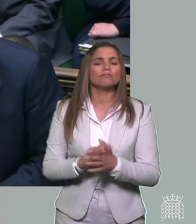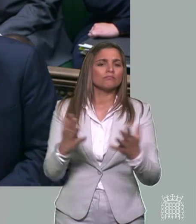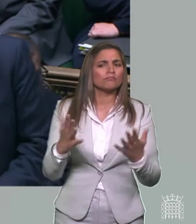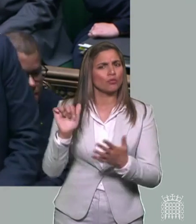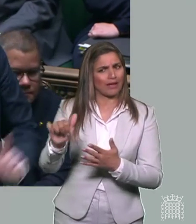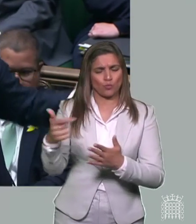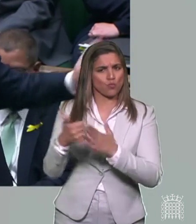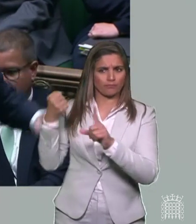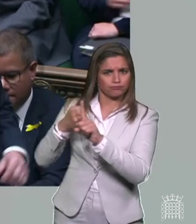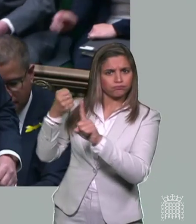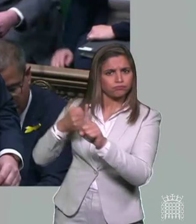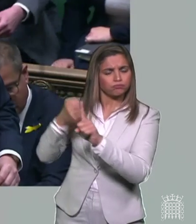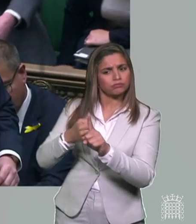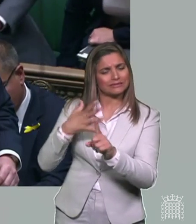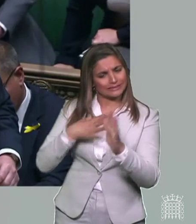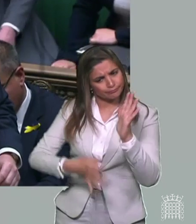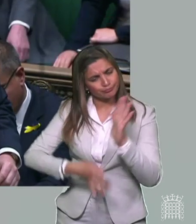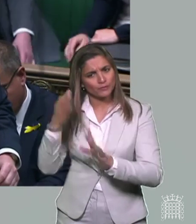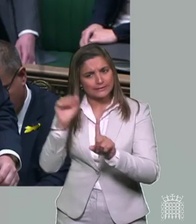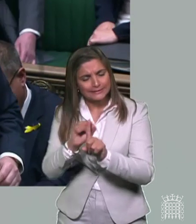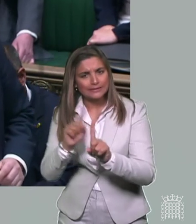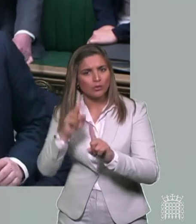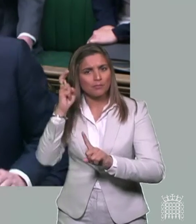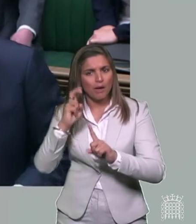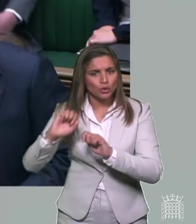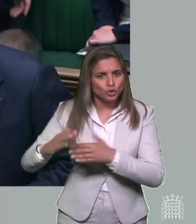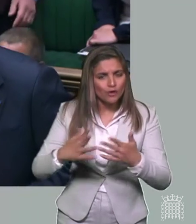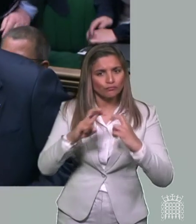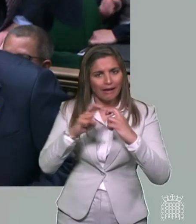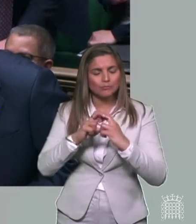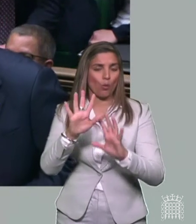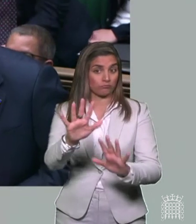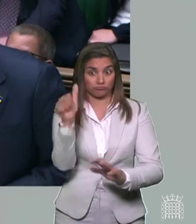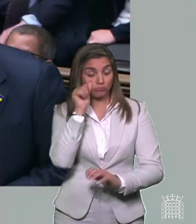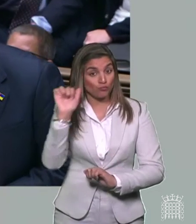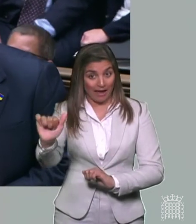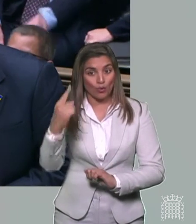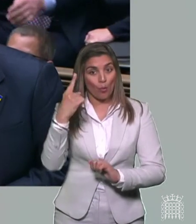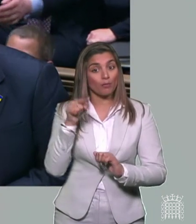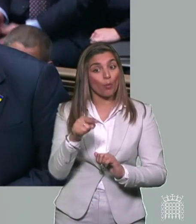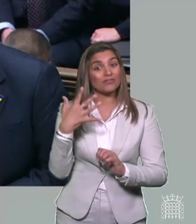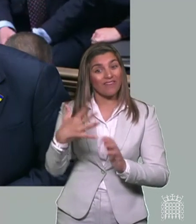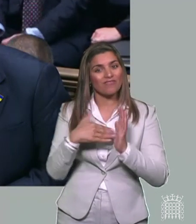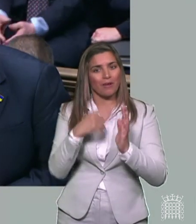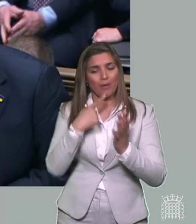He is right that Cumbria got another £1.5 million for buses.